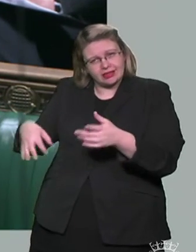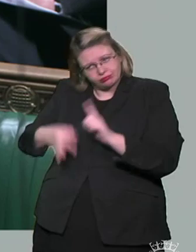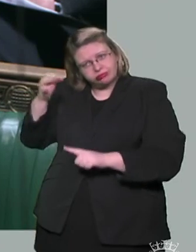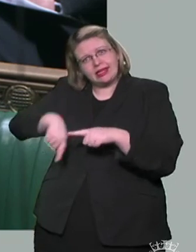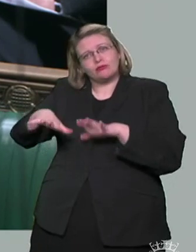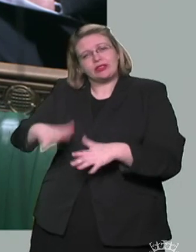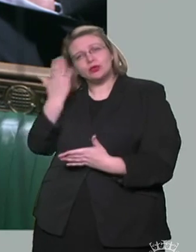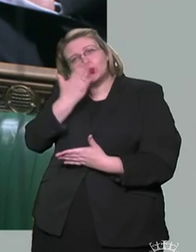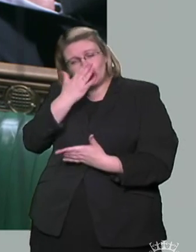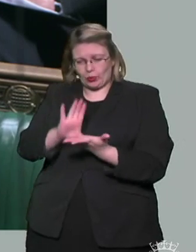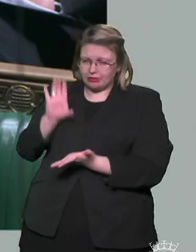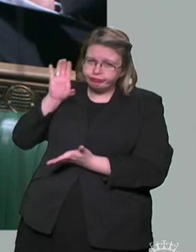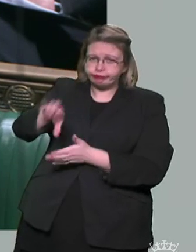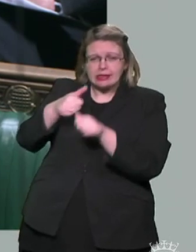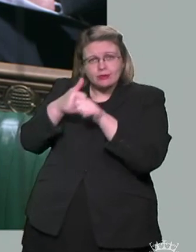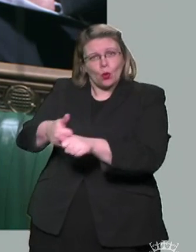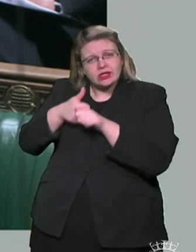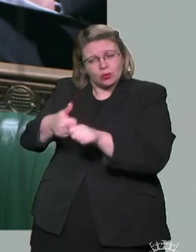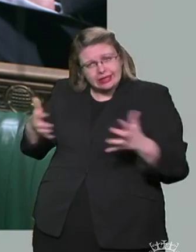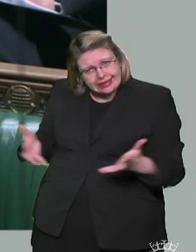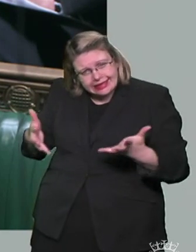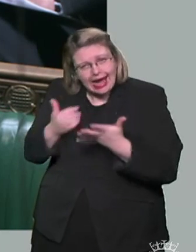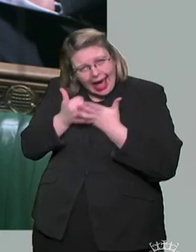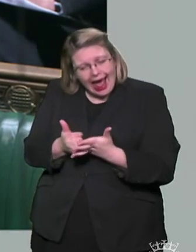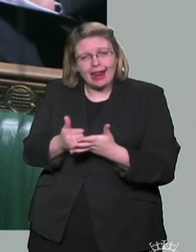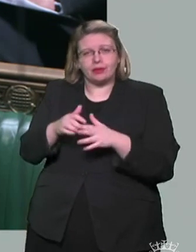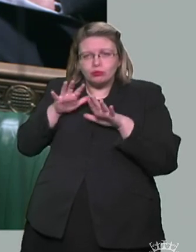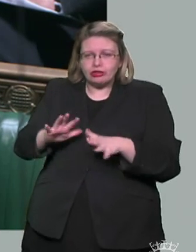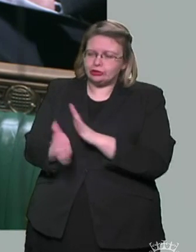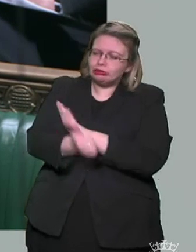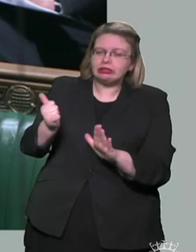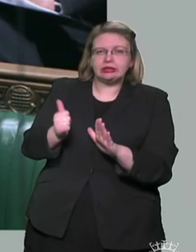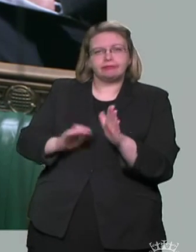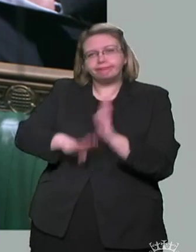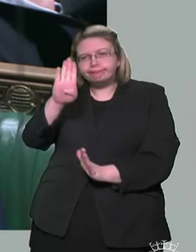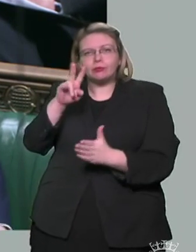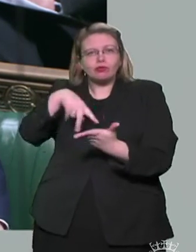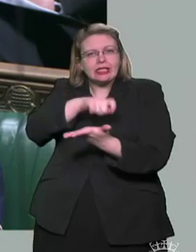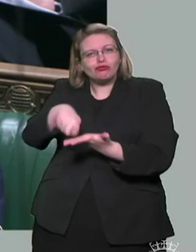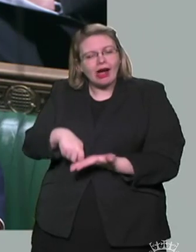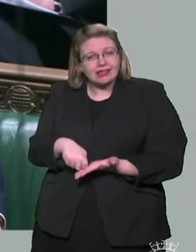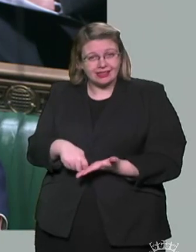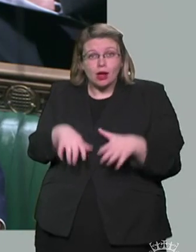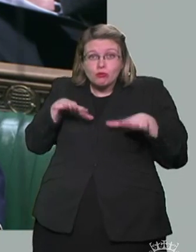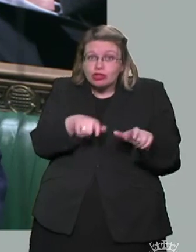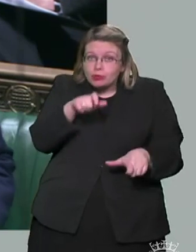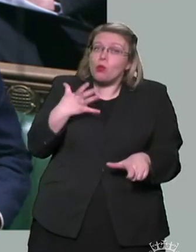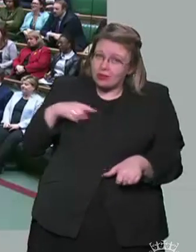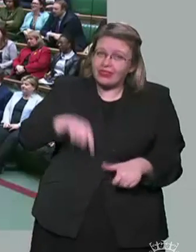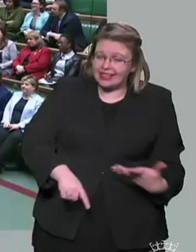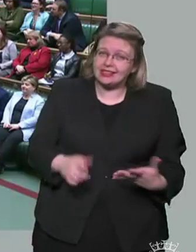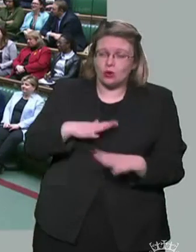We are investing billions in tutoring. That is what we are focusing on, and that is what the people of this country want us to focus on.